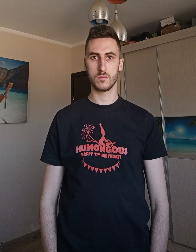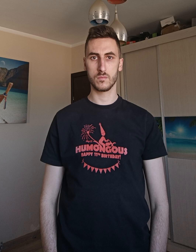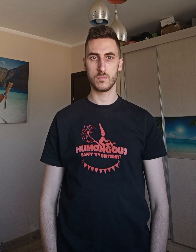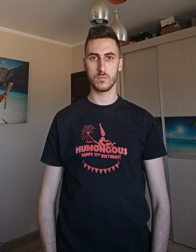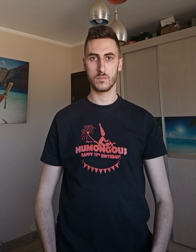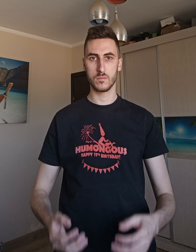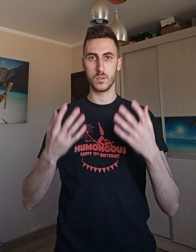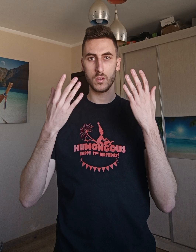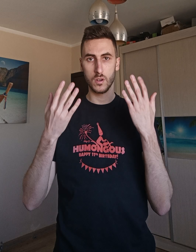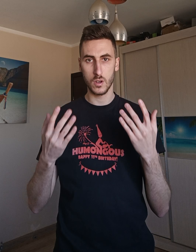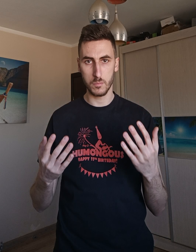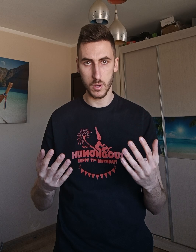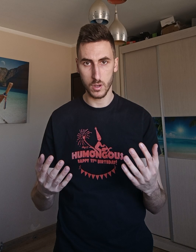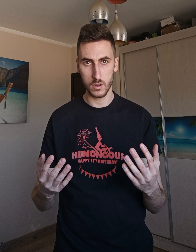כמה